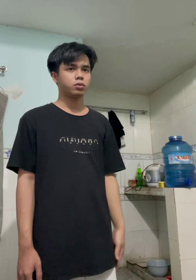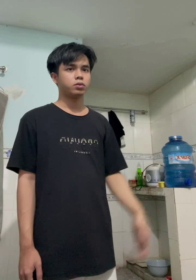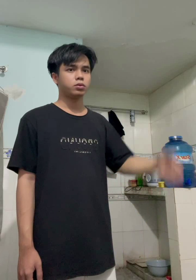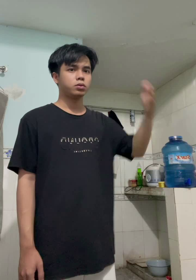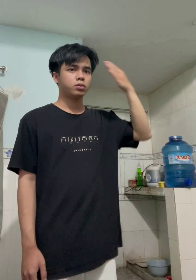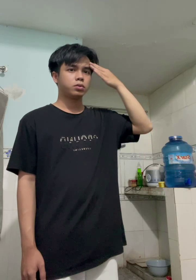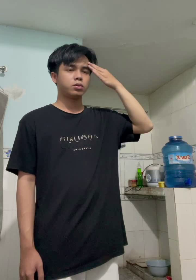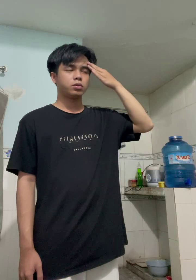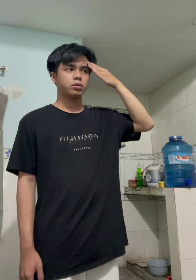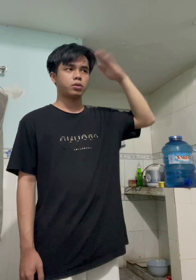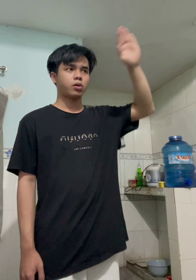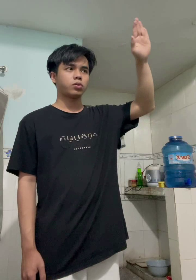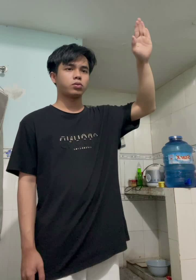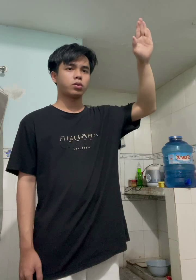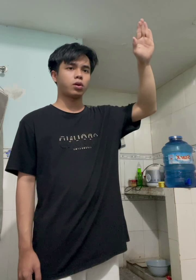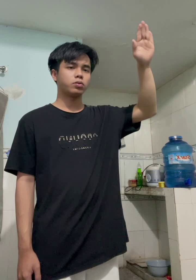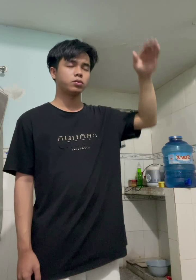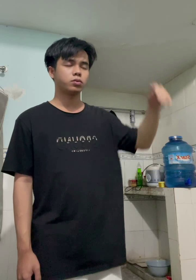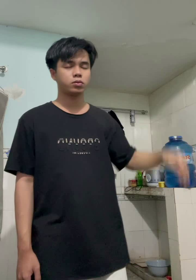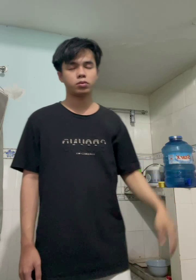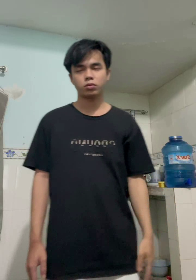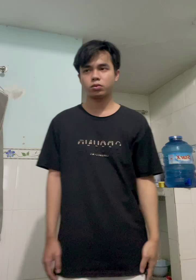khong biet